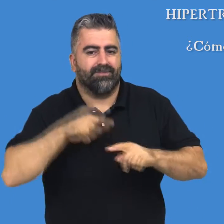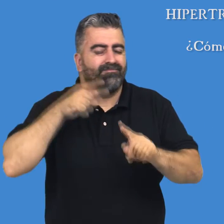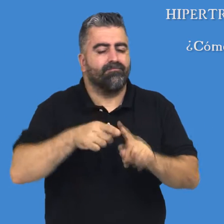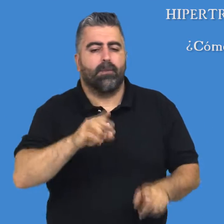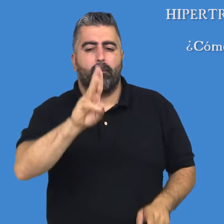objetivo